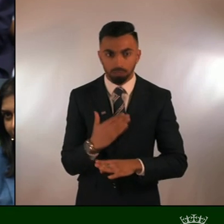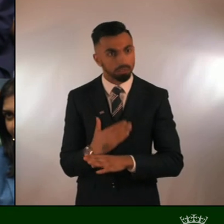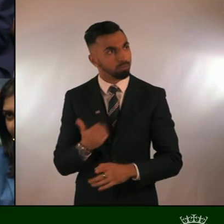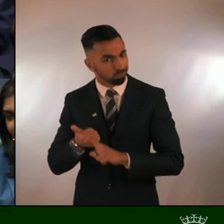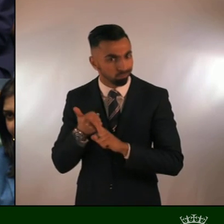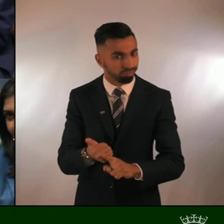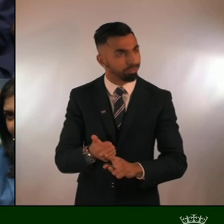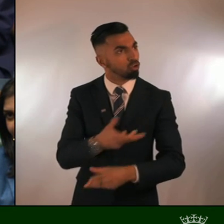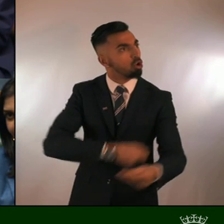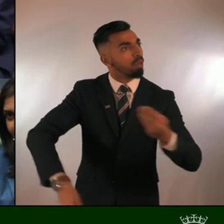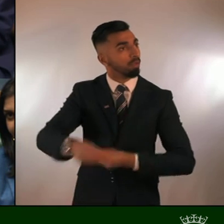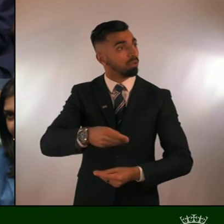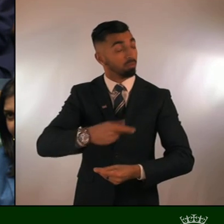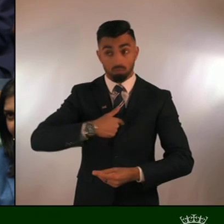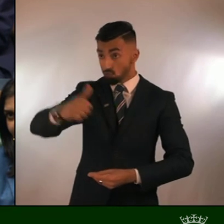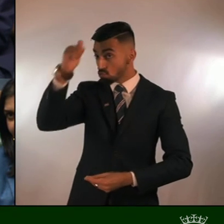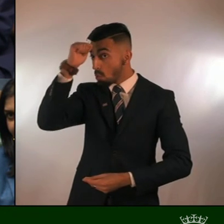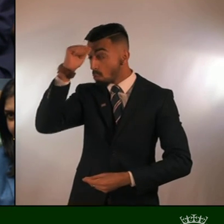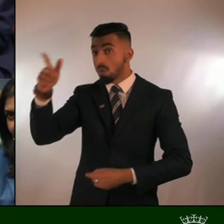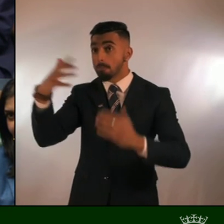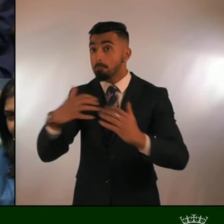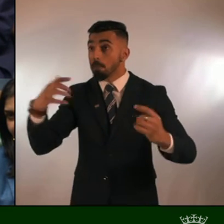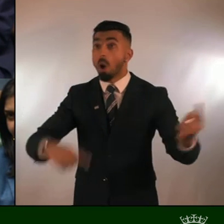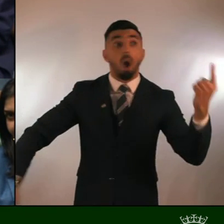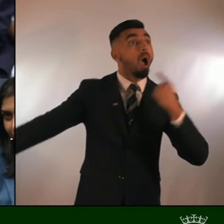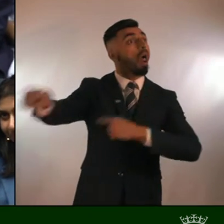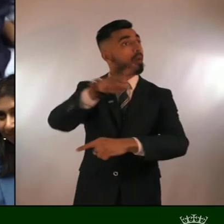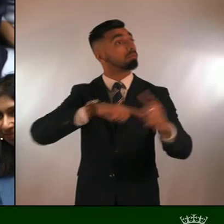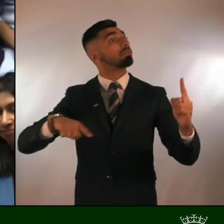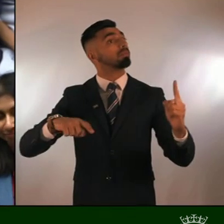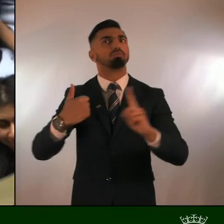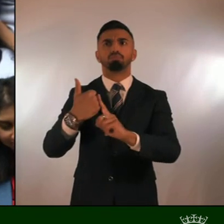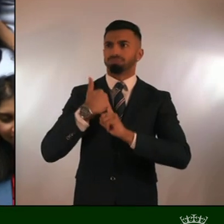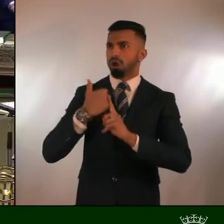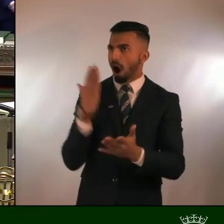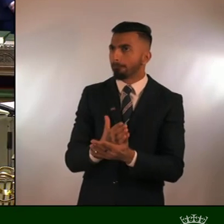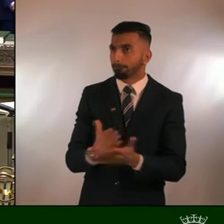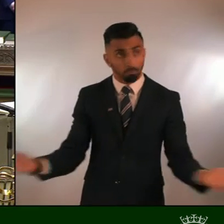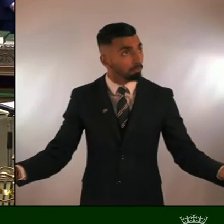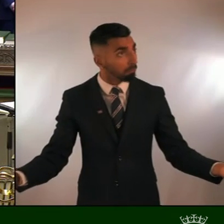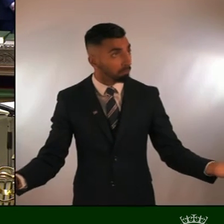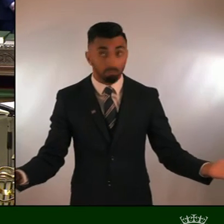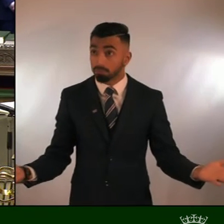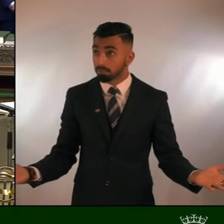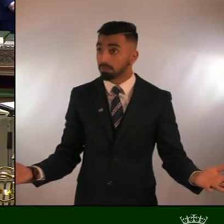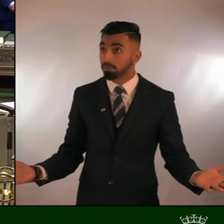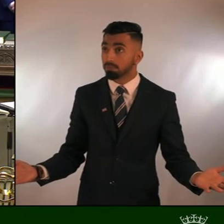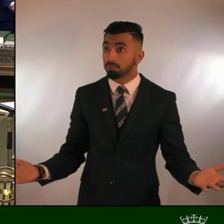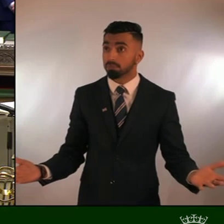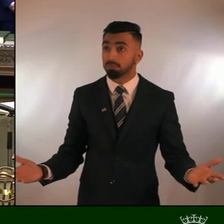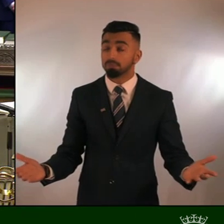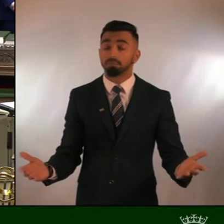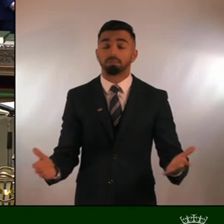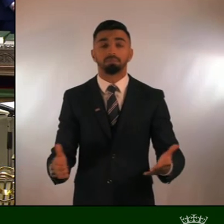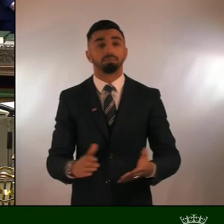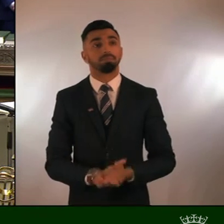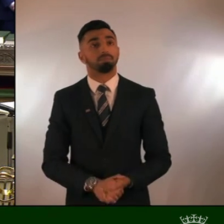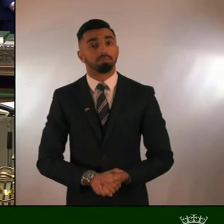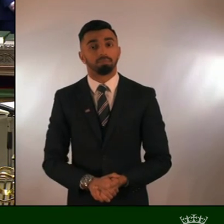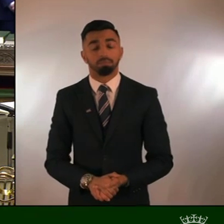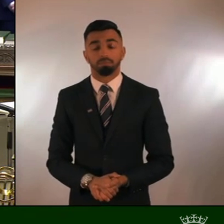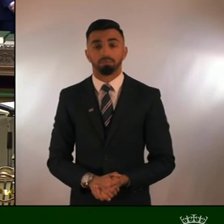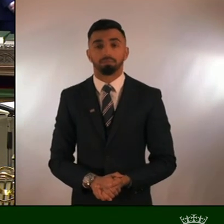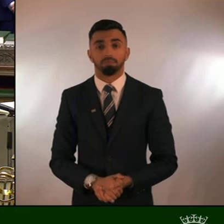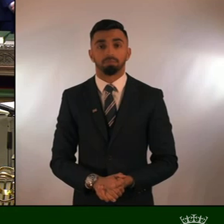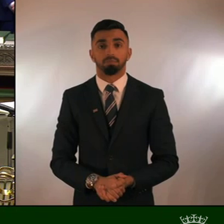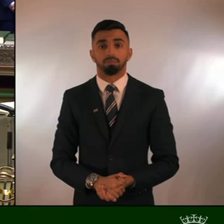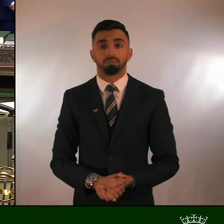I know that all Members of this House will want to give this plan their full support.